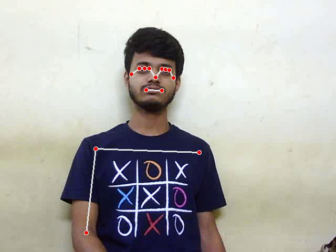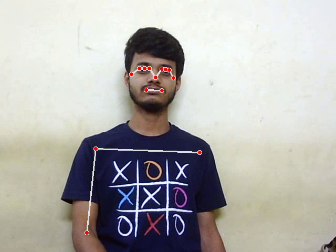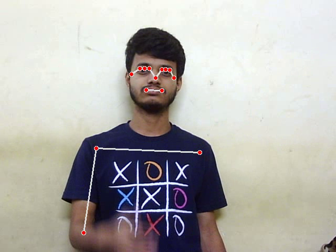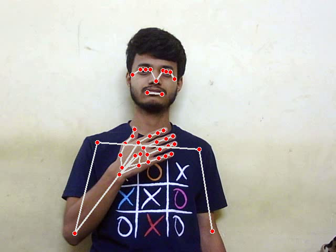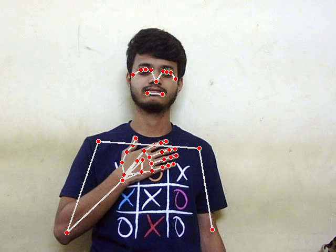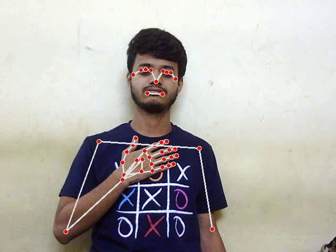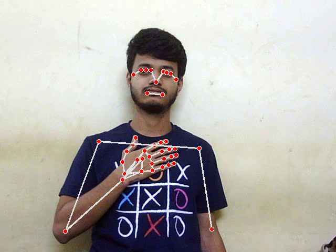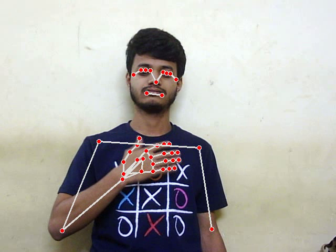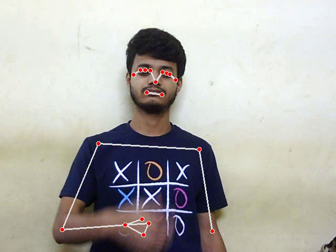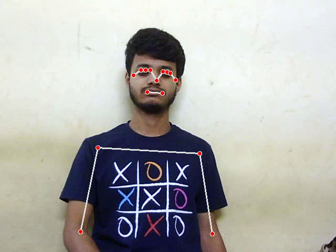my